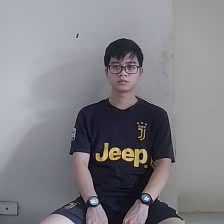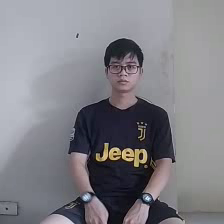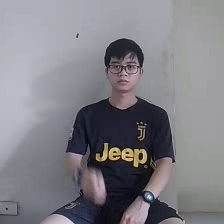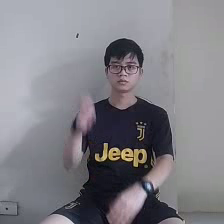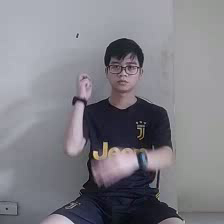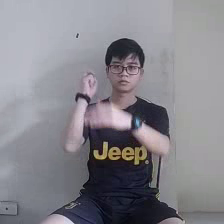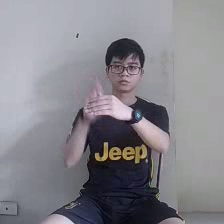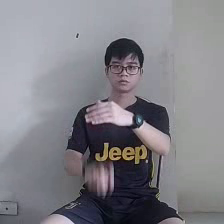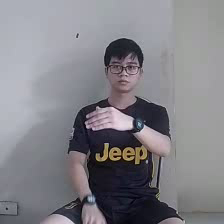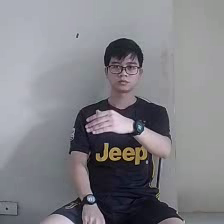Phạt